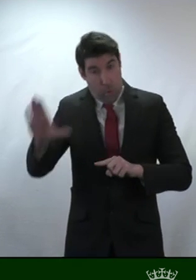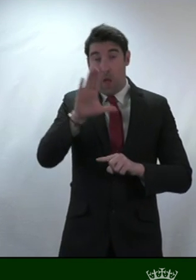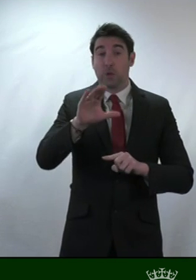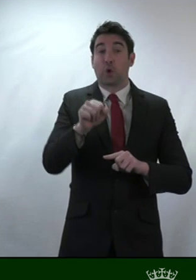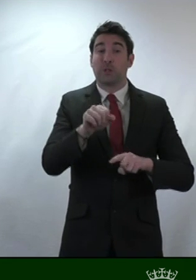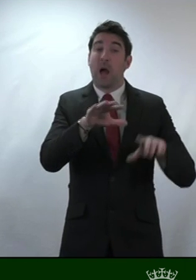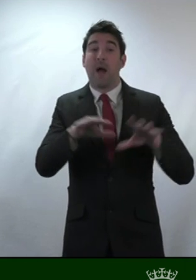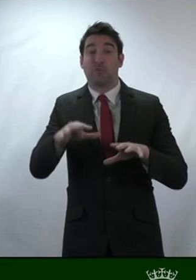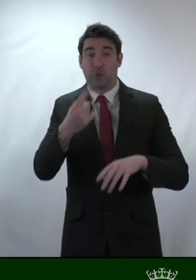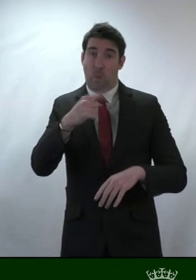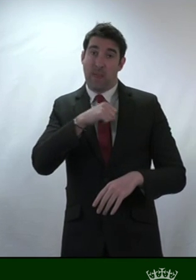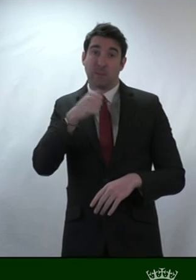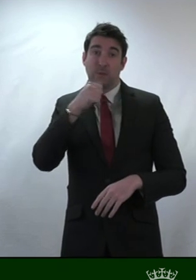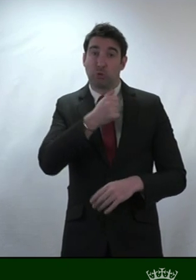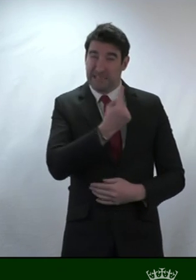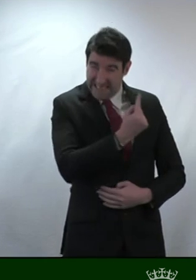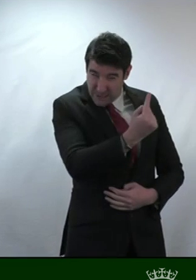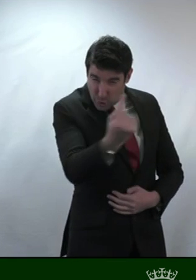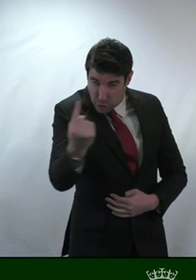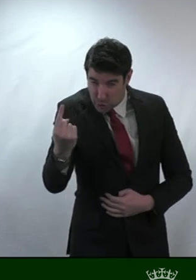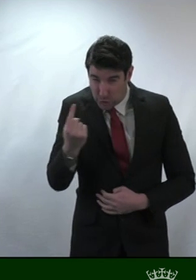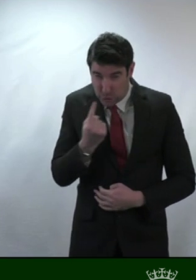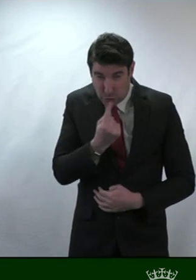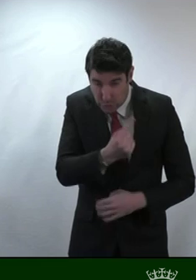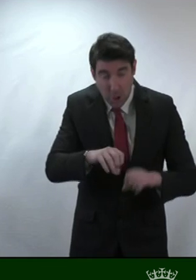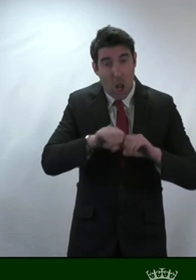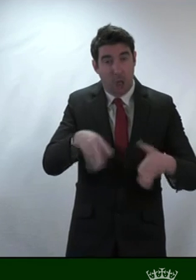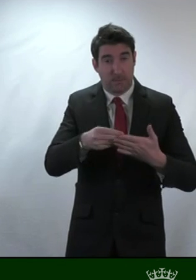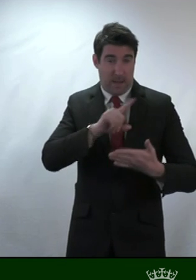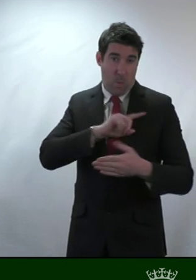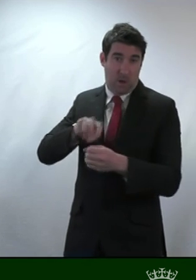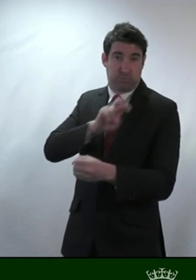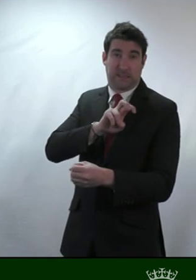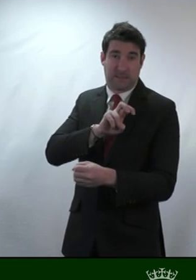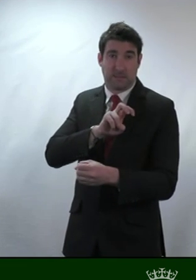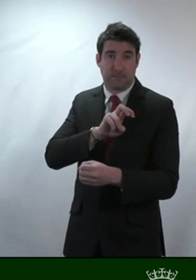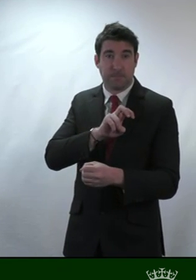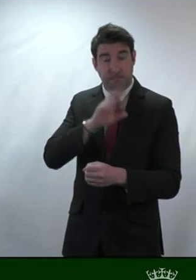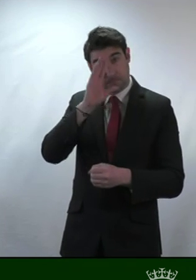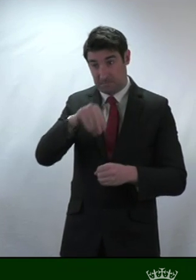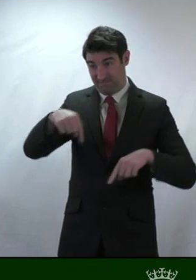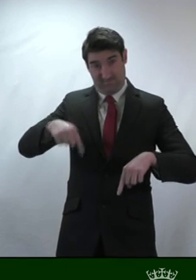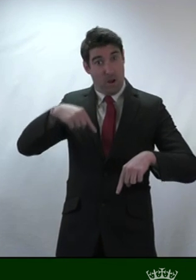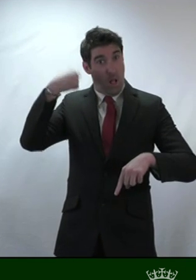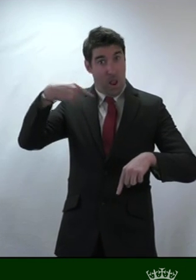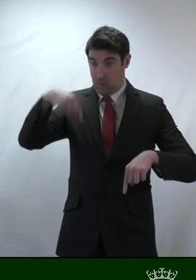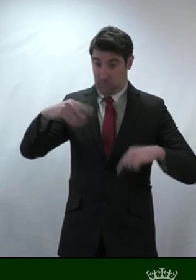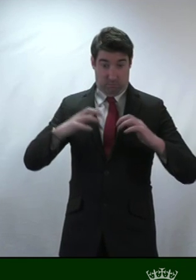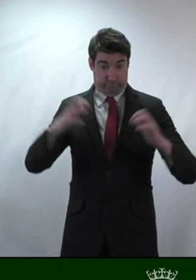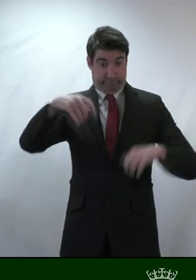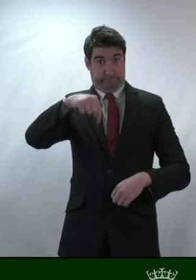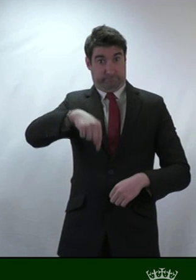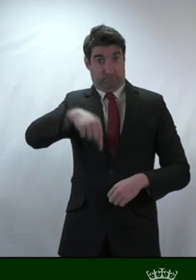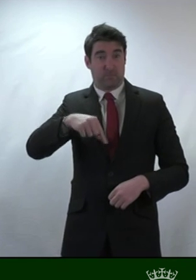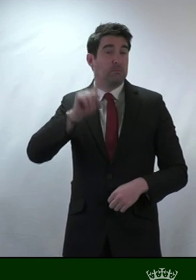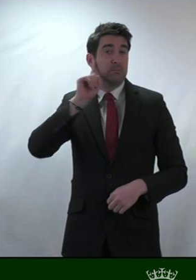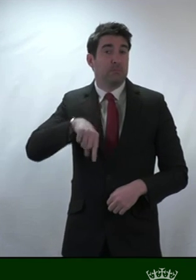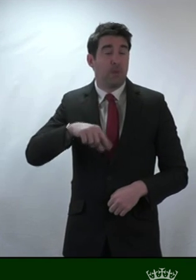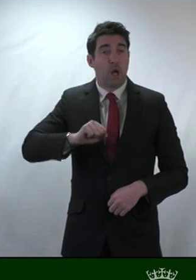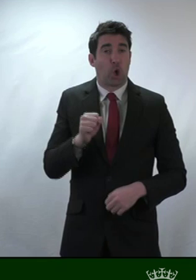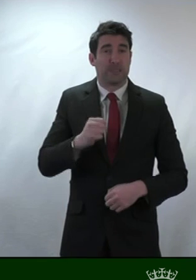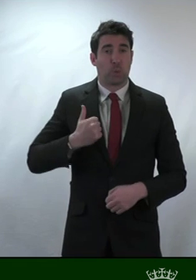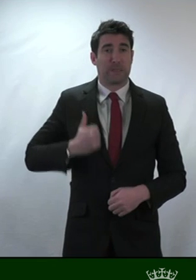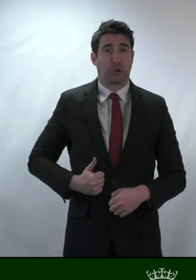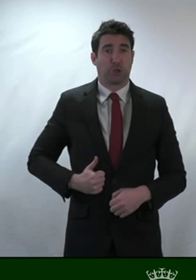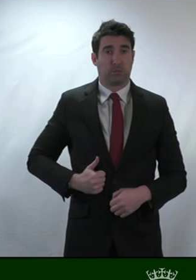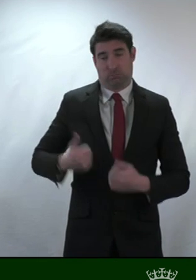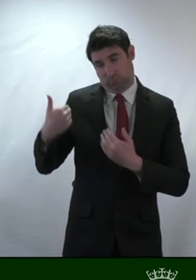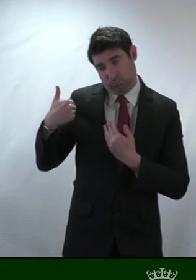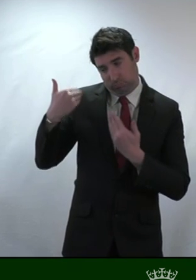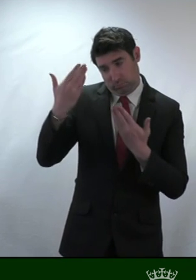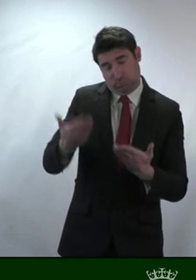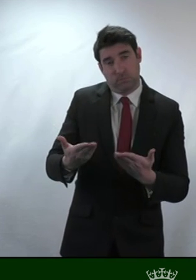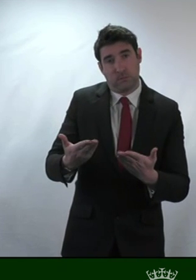Scotland has been completely ignored by Westminster throughout the Brexit process, and we are now being kept in the dark over the devastating price that we will be forced to pay.